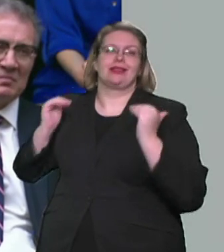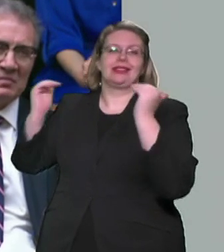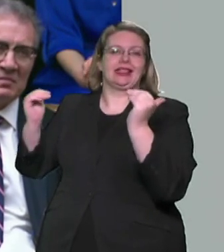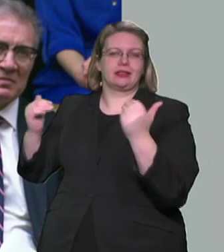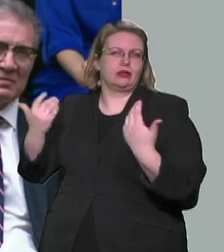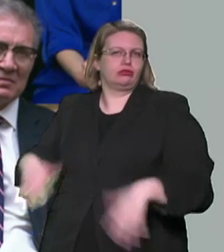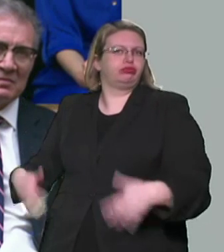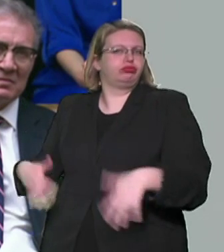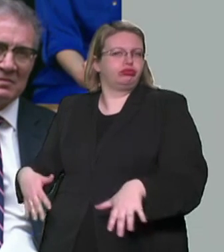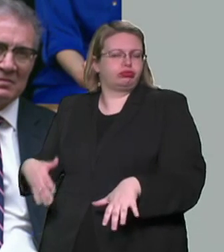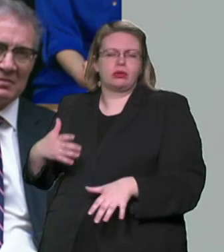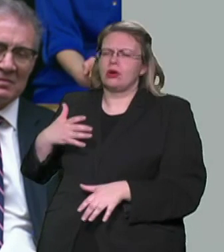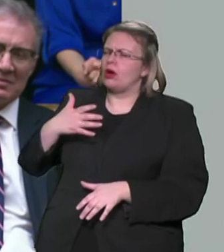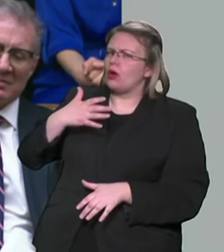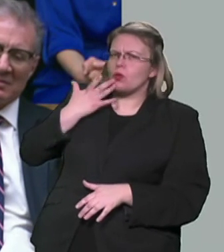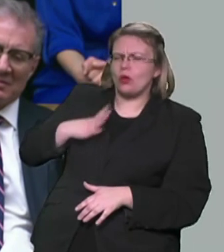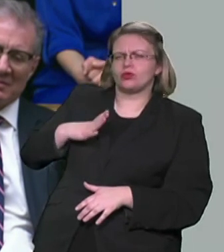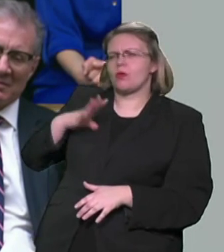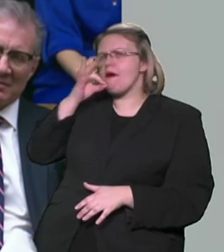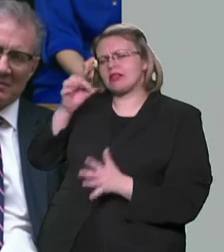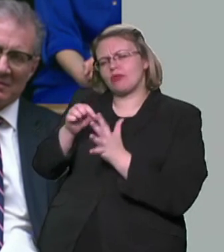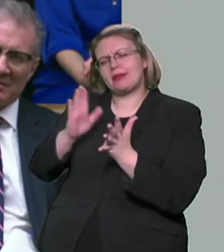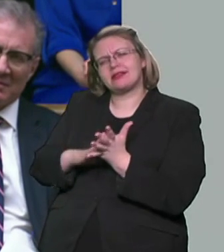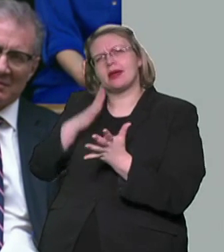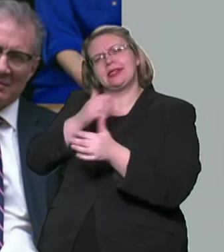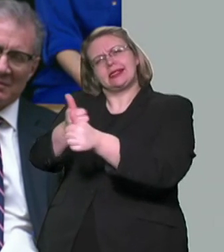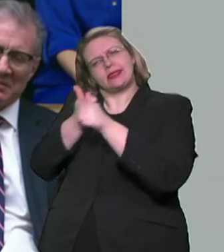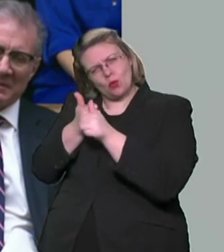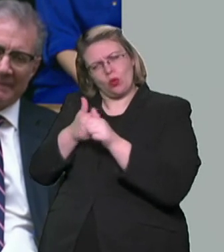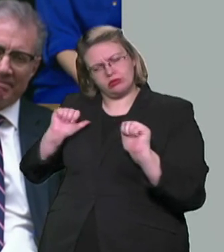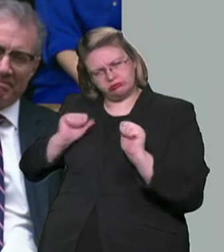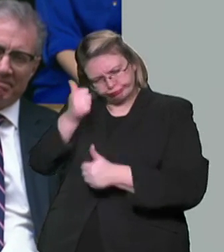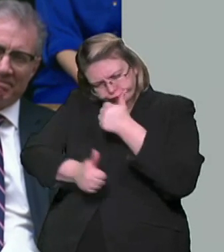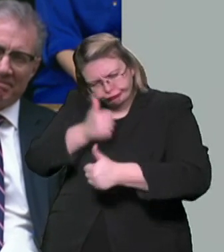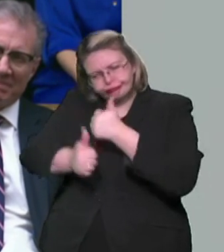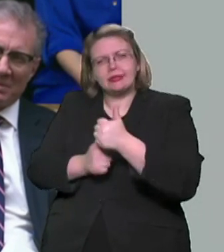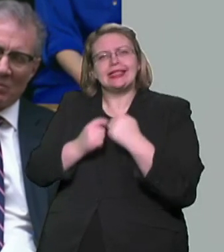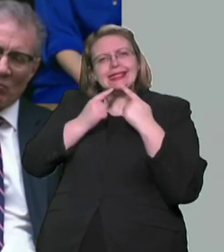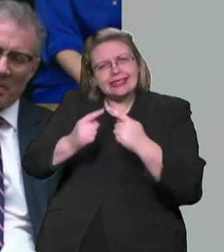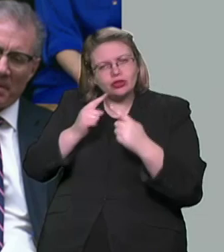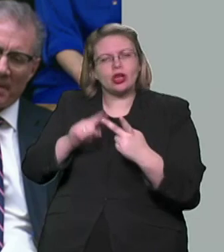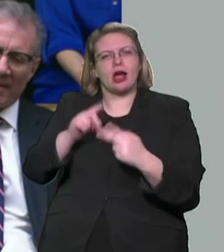Will the Prime Minister join me in thanking our fantastic teachers, staff, governors and pupils?